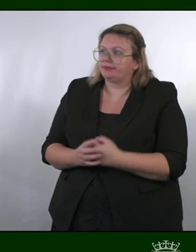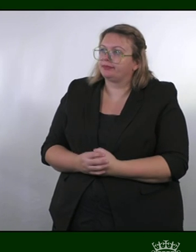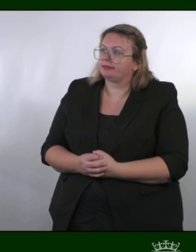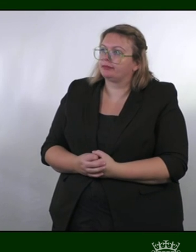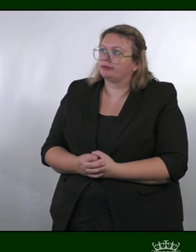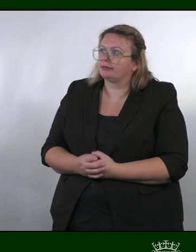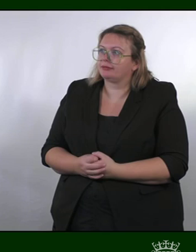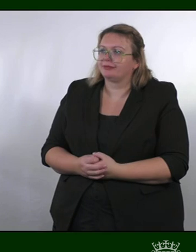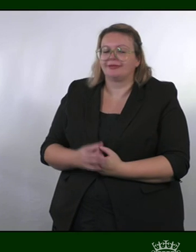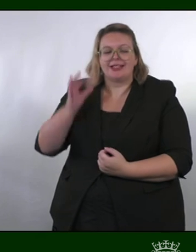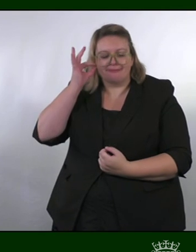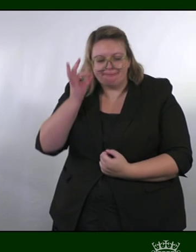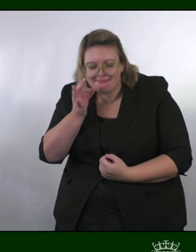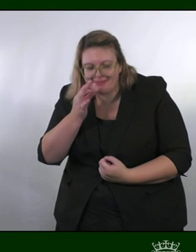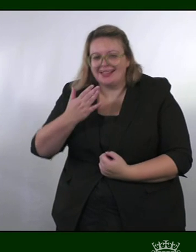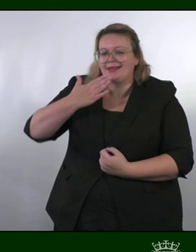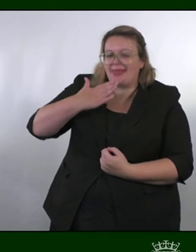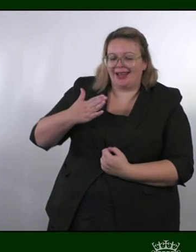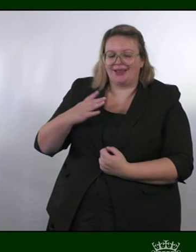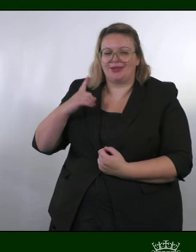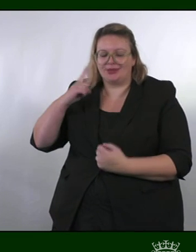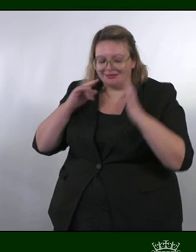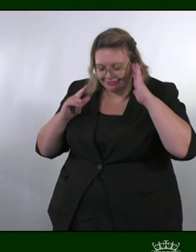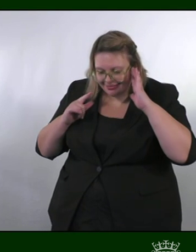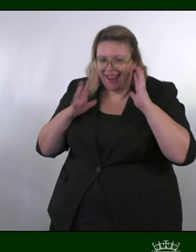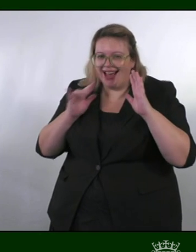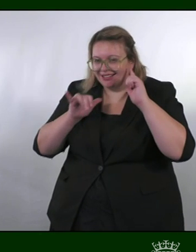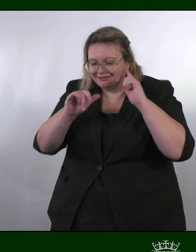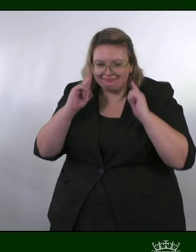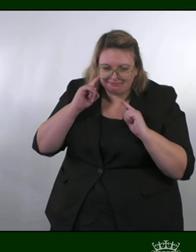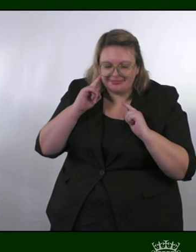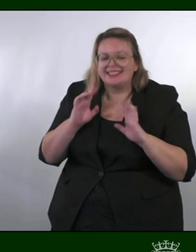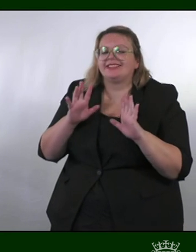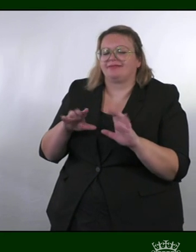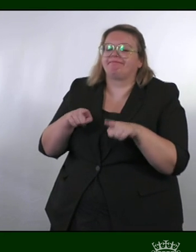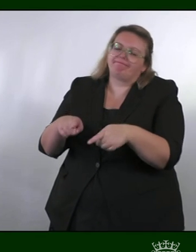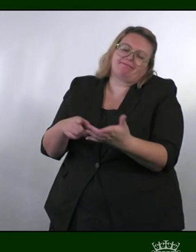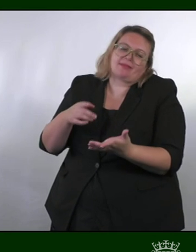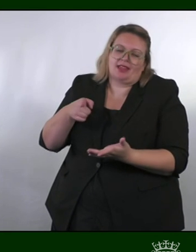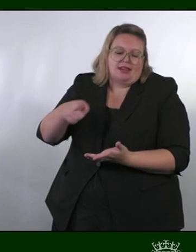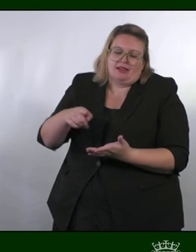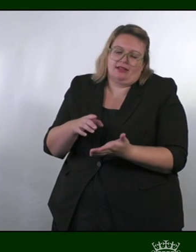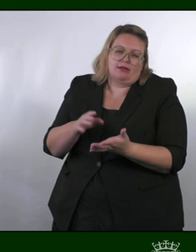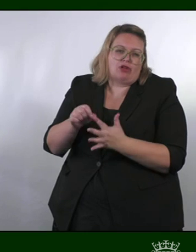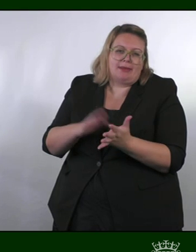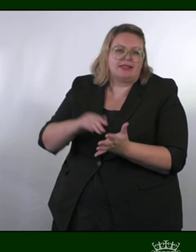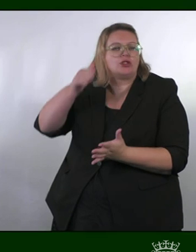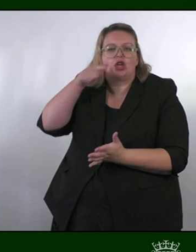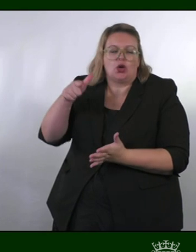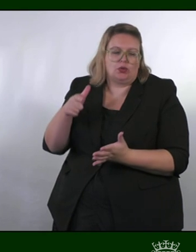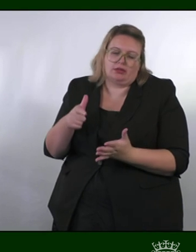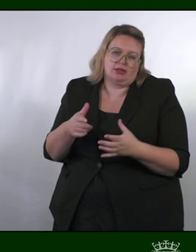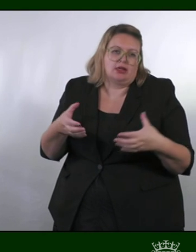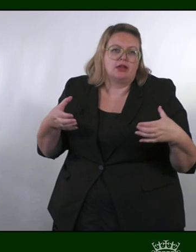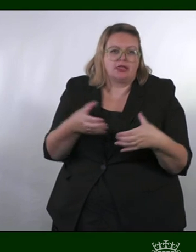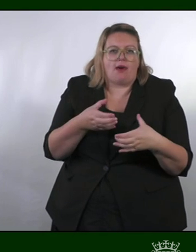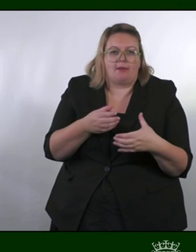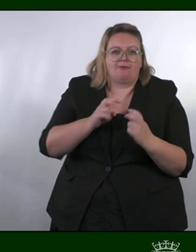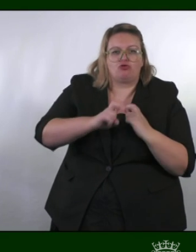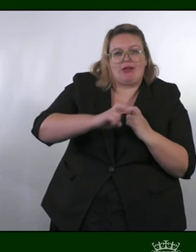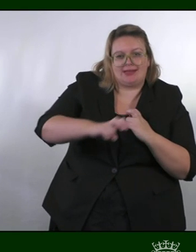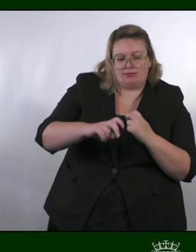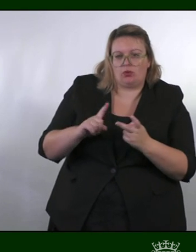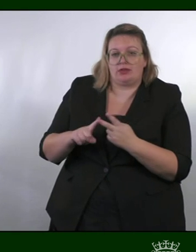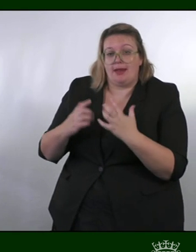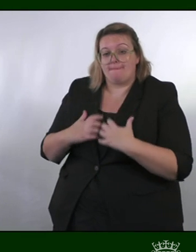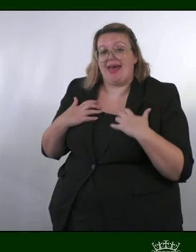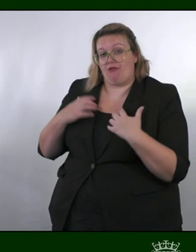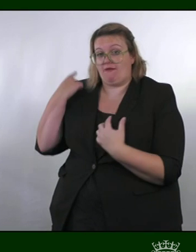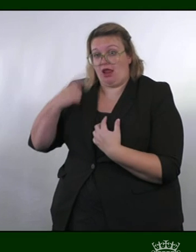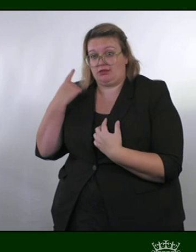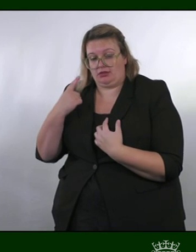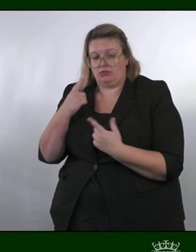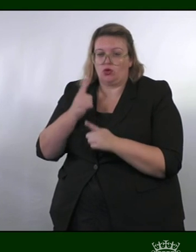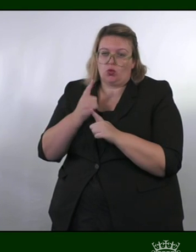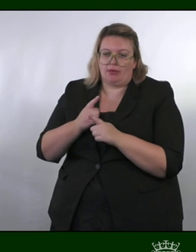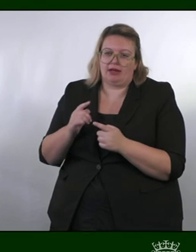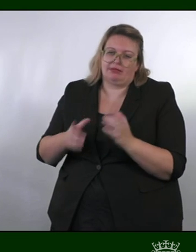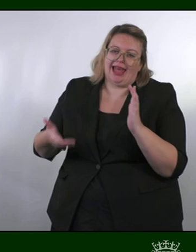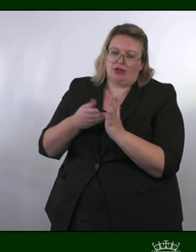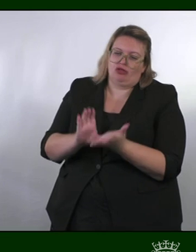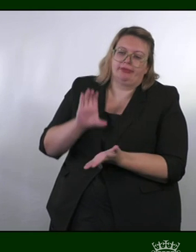Thank you, ground control.My right hon. Friend the Prime Minister will be well aware of the negotiations going on between the Department for Transport and the current Mayor of London on a further bail-out for Transport for London.